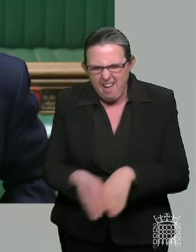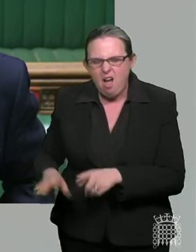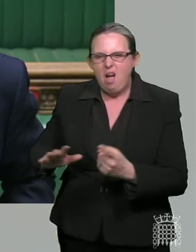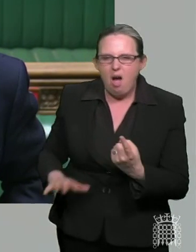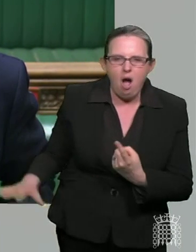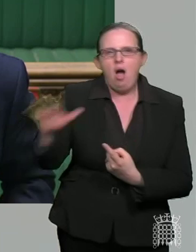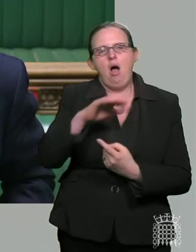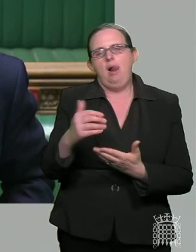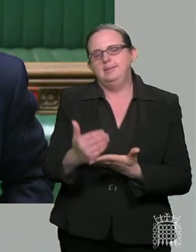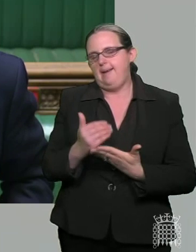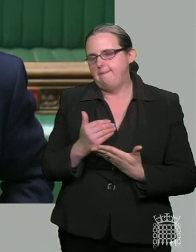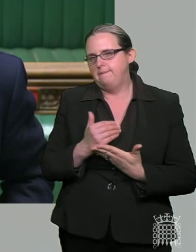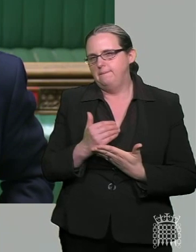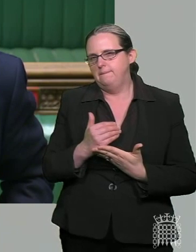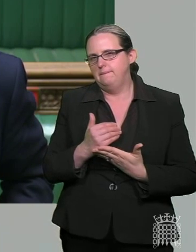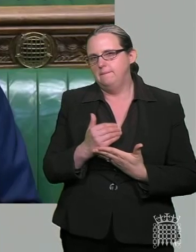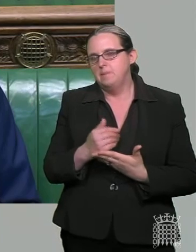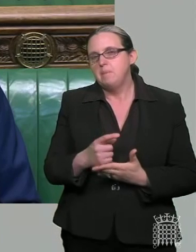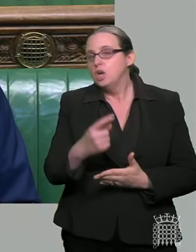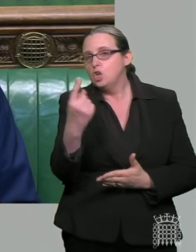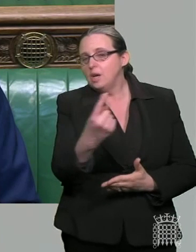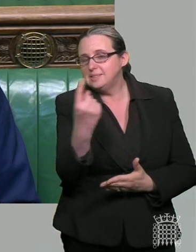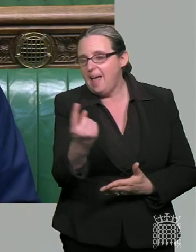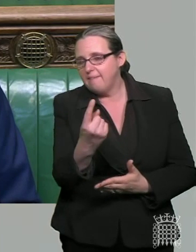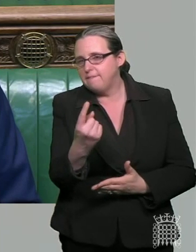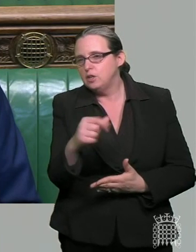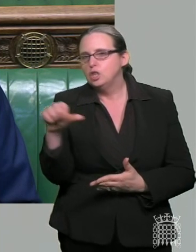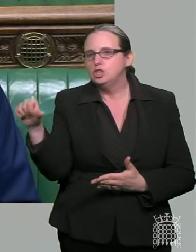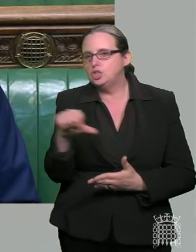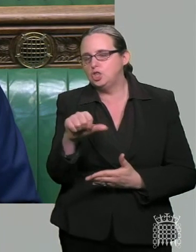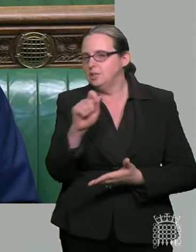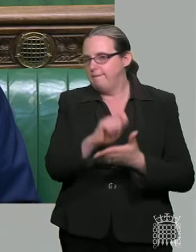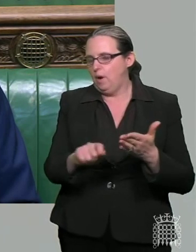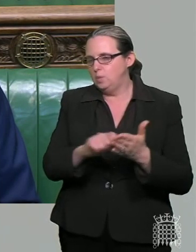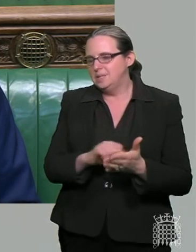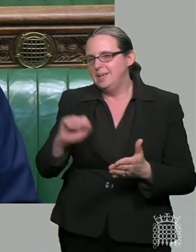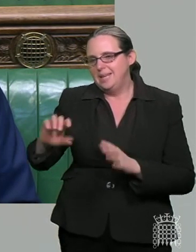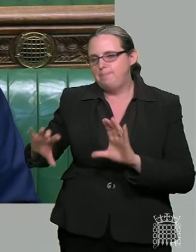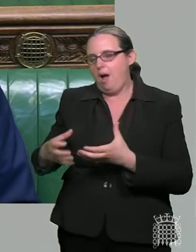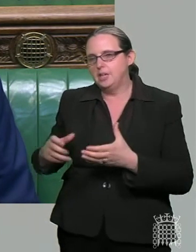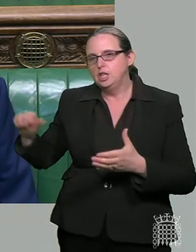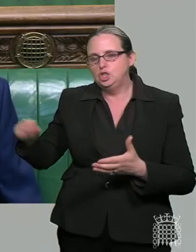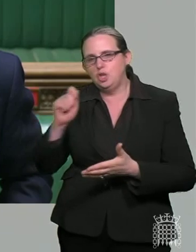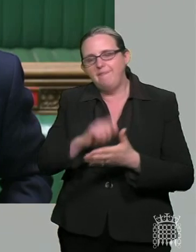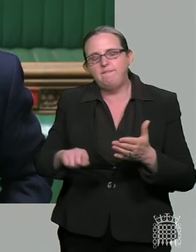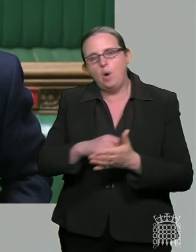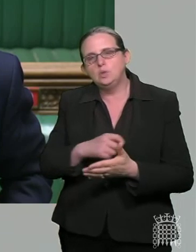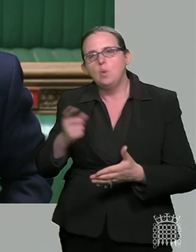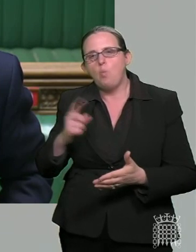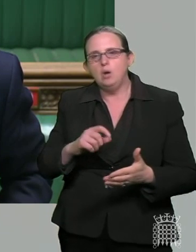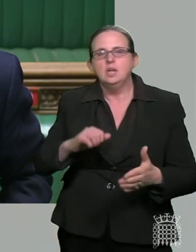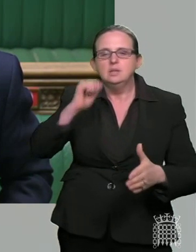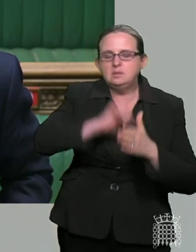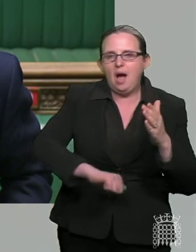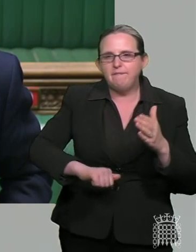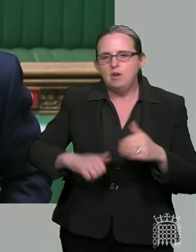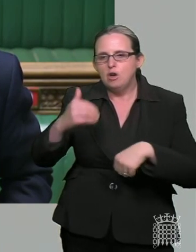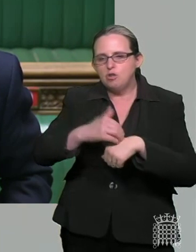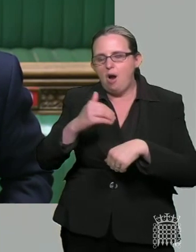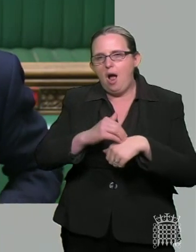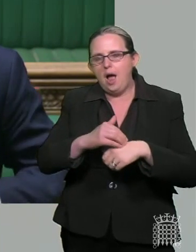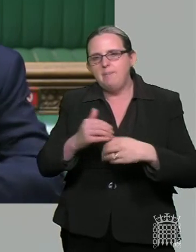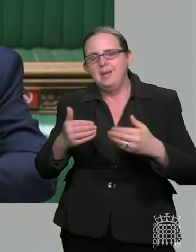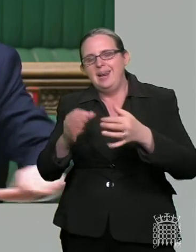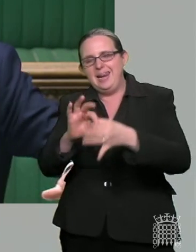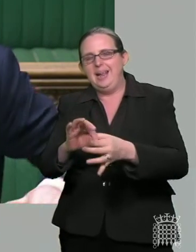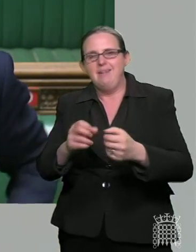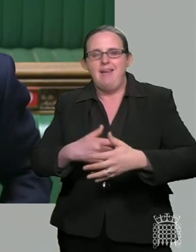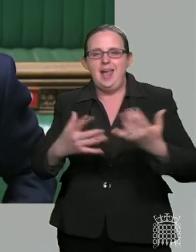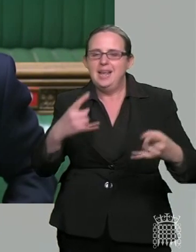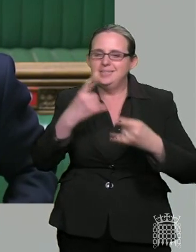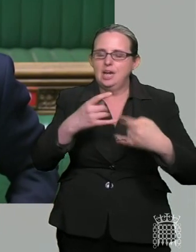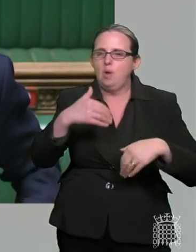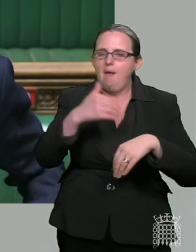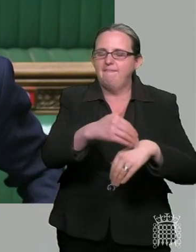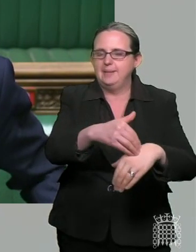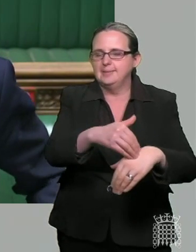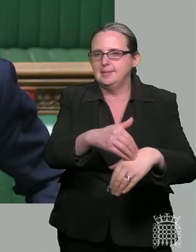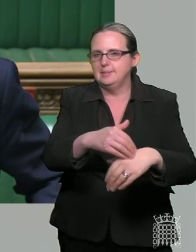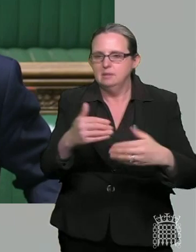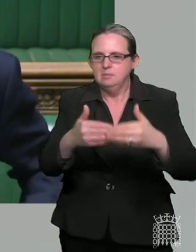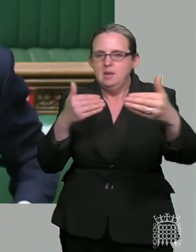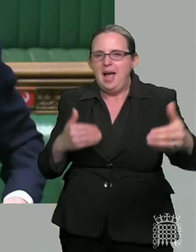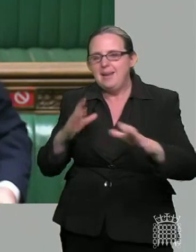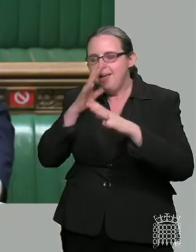It might have been a good thing if he had voted—and got his party to vote—for tougher sentences against serious and violent sexual offenders, to say nothing of people who commit hate crime.